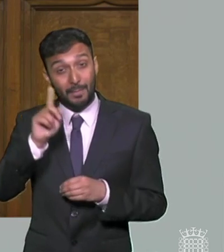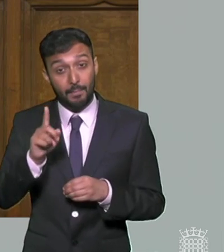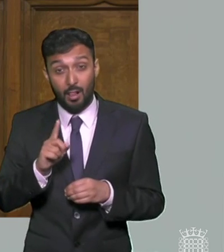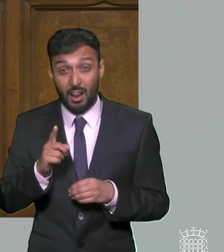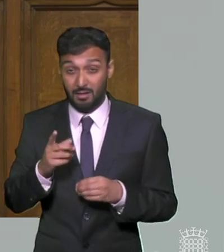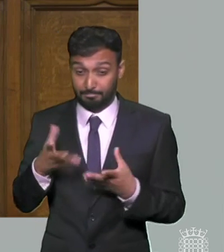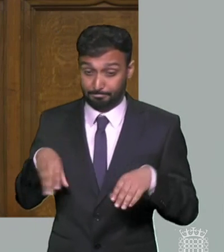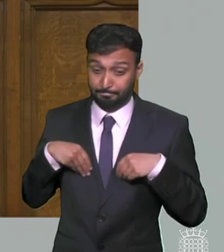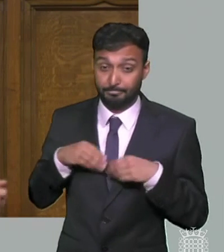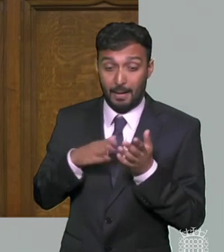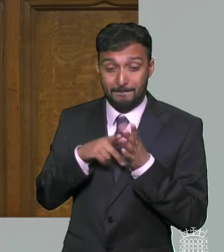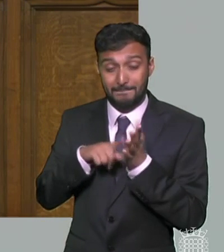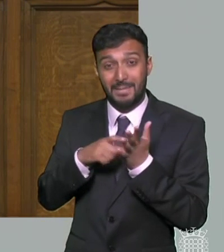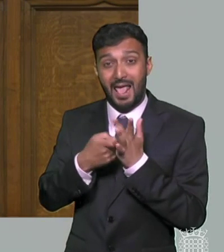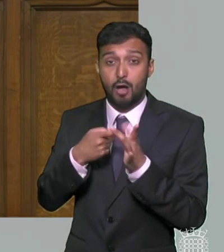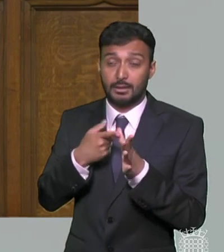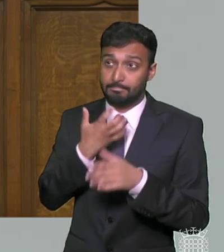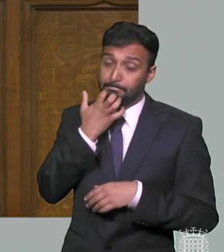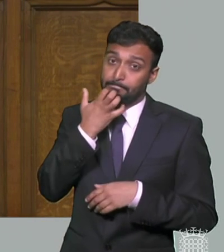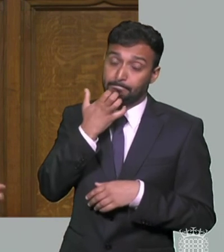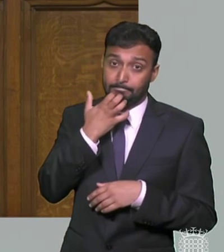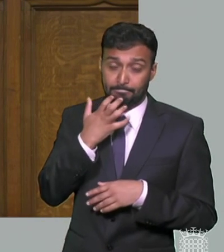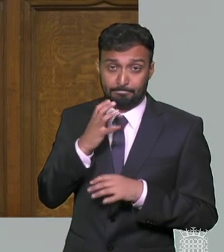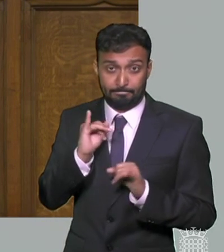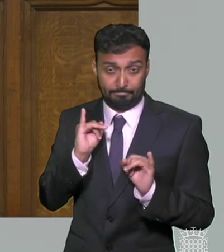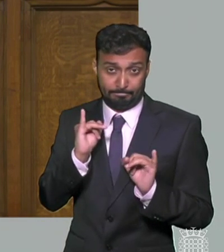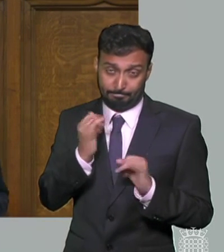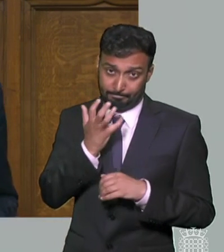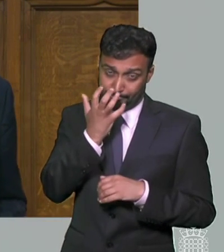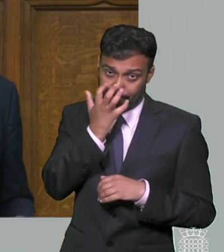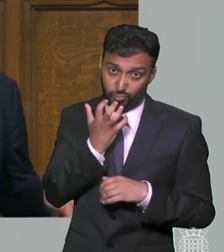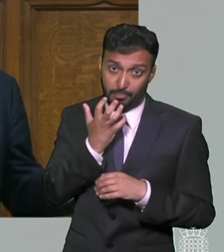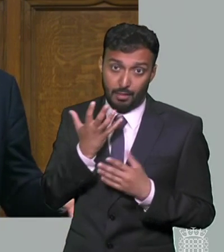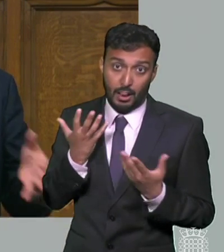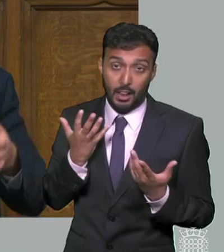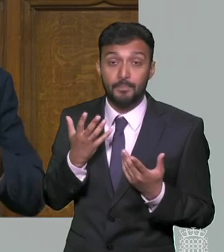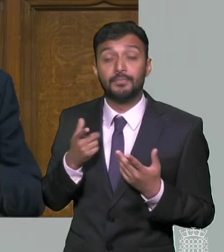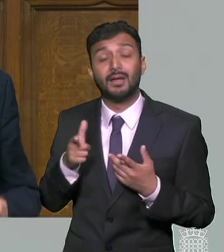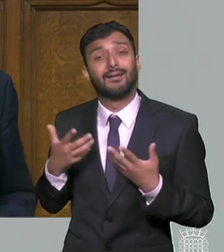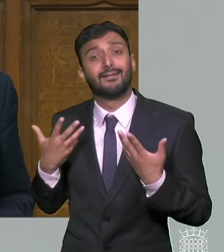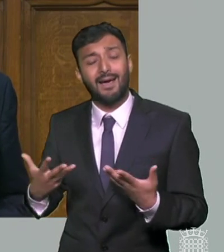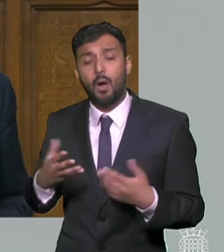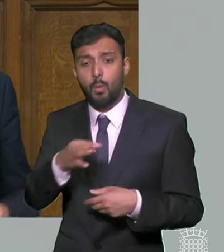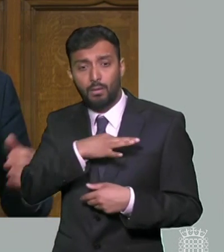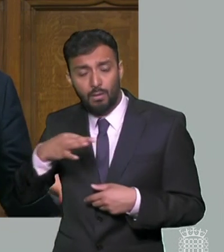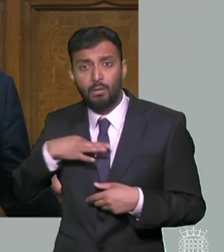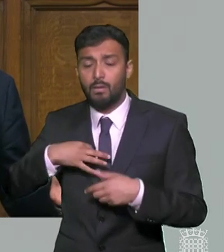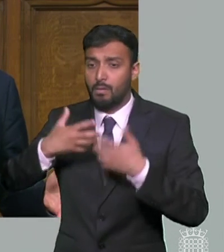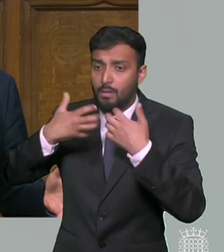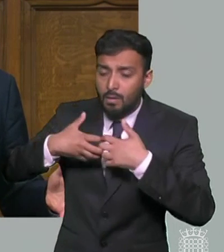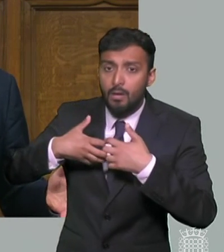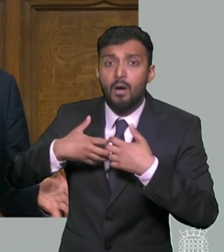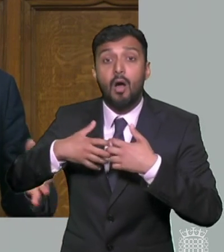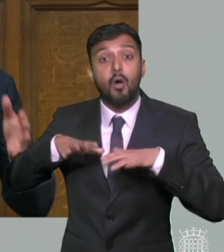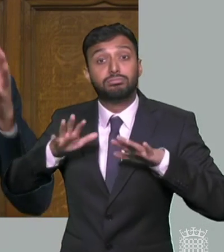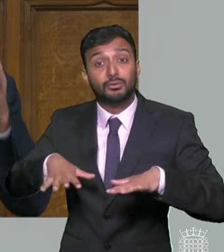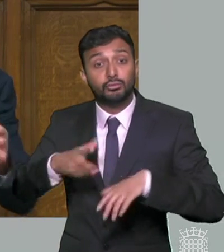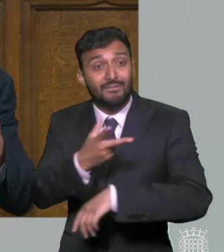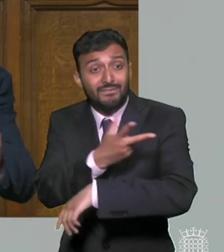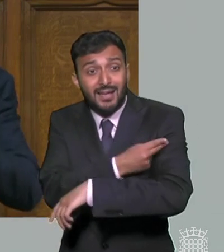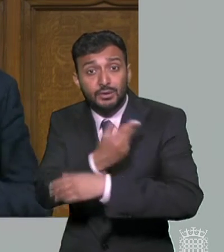But we are on the cusp of something really special: recent advances, education and our world-leading British vaccines can now eradicate it forever.